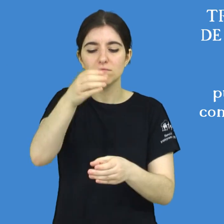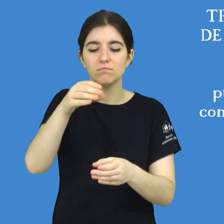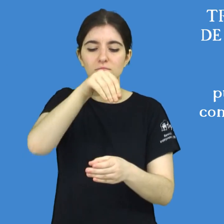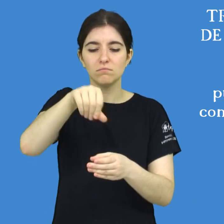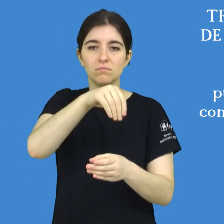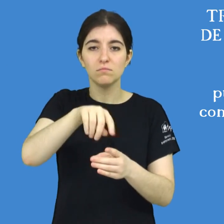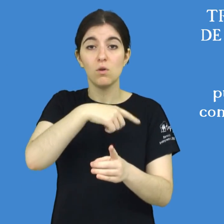azúcar